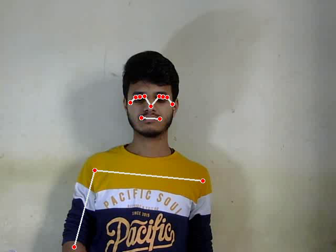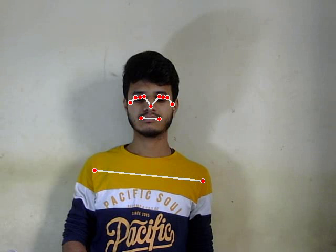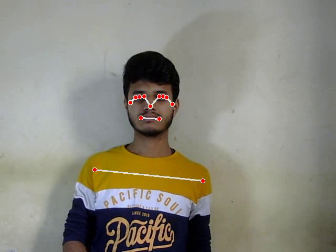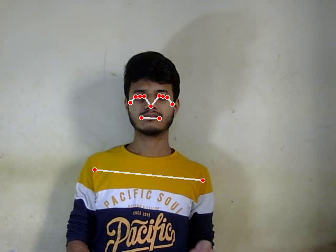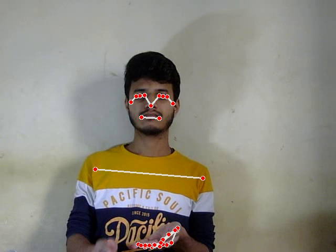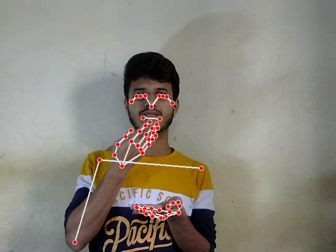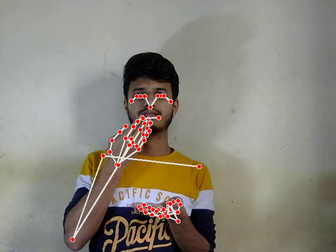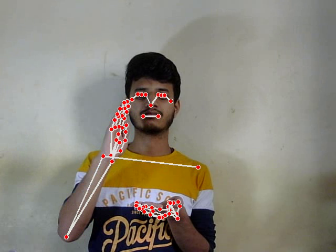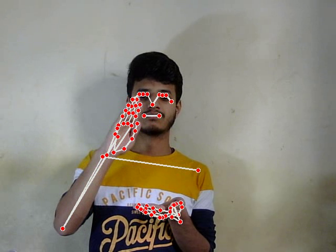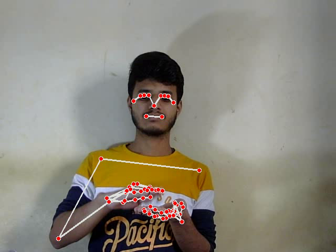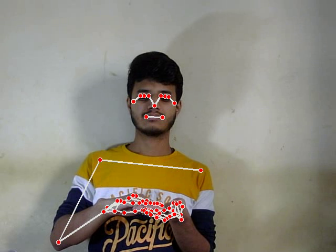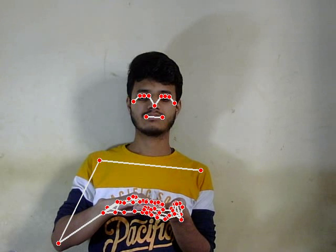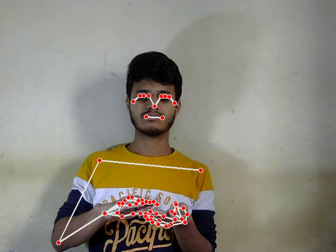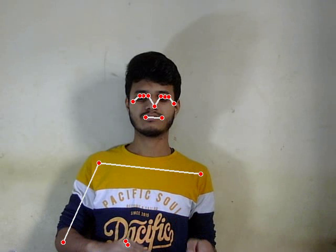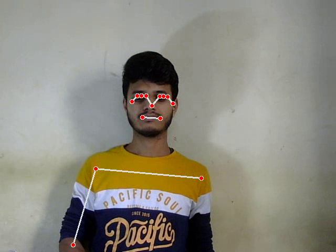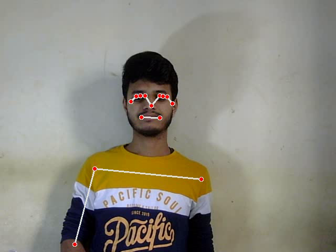bad